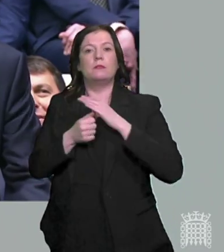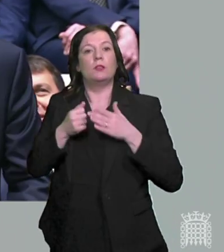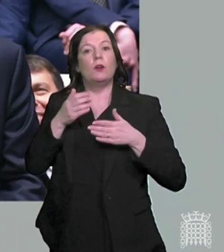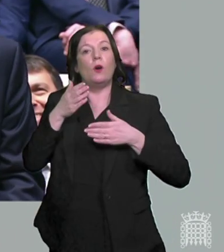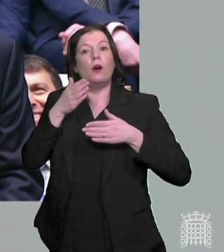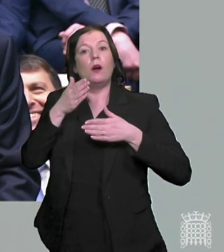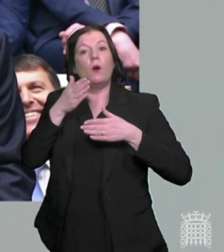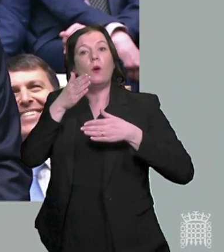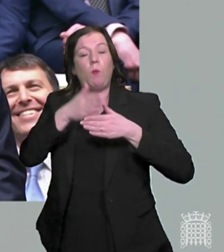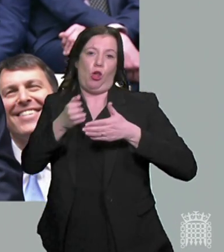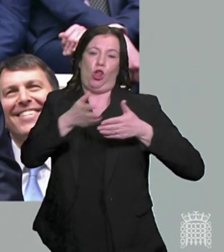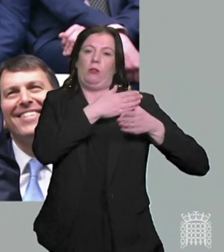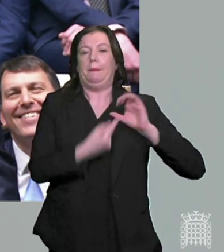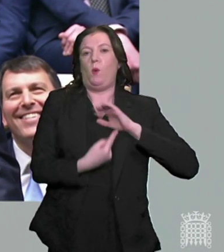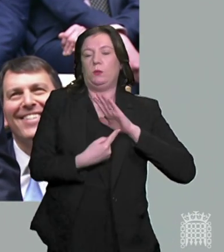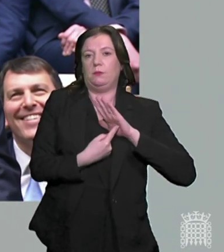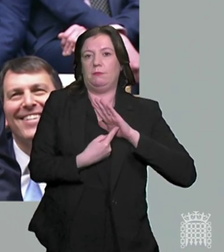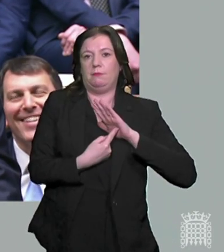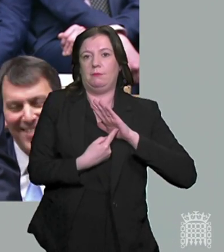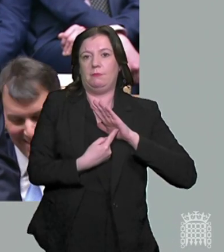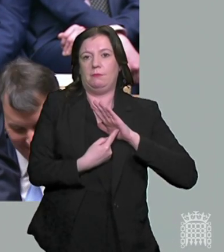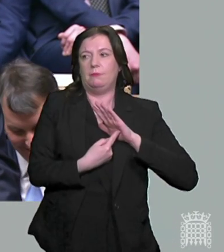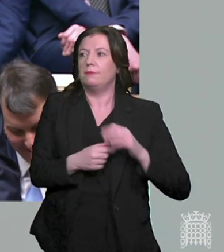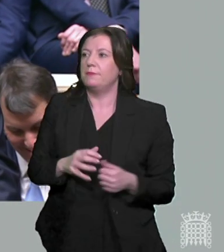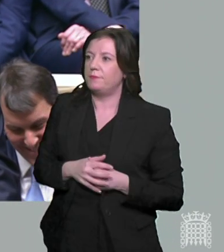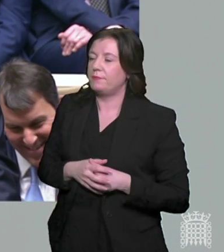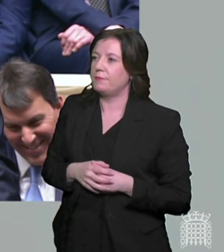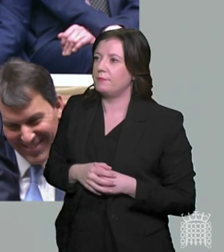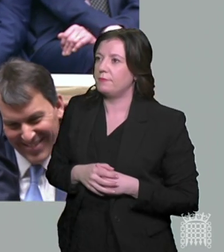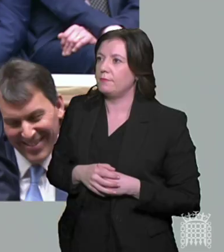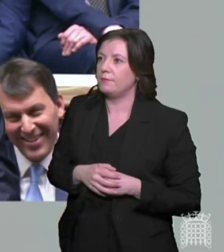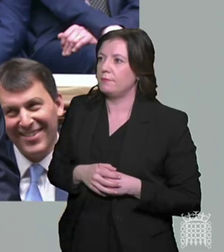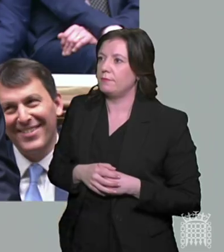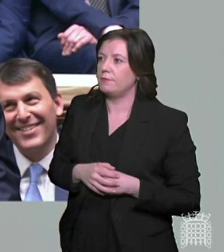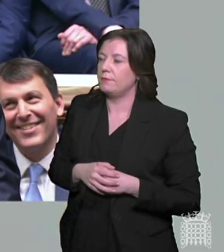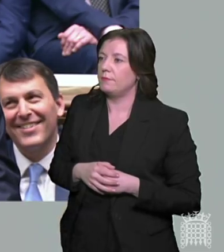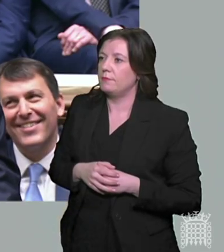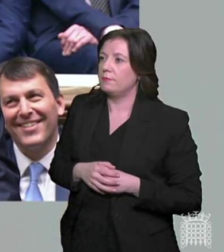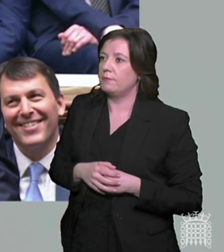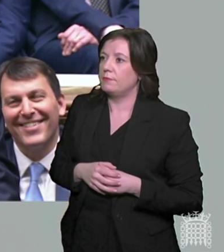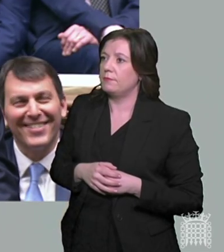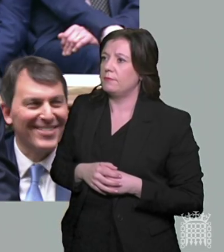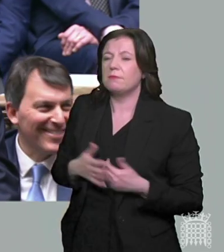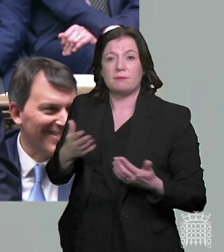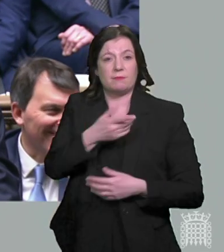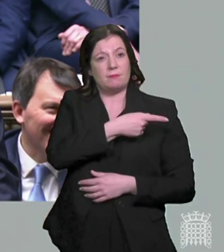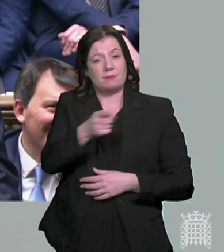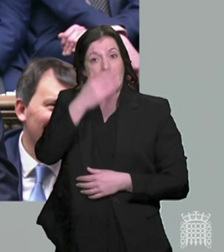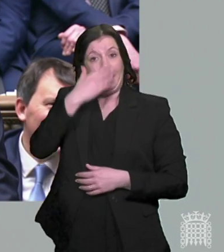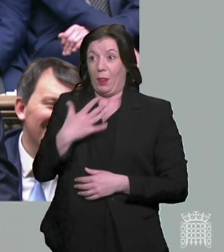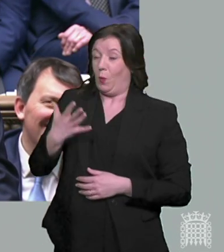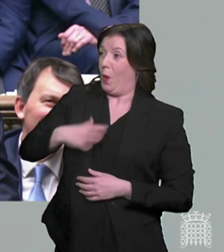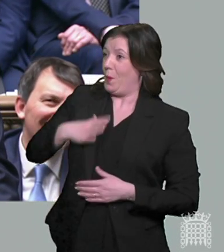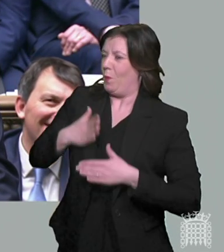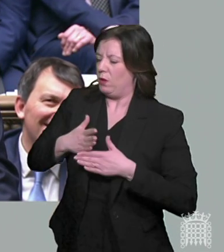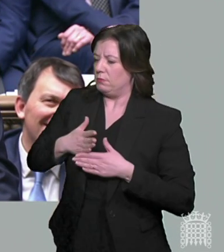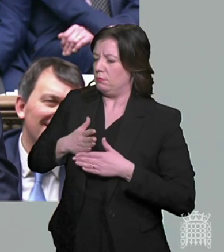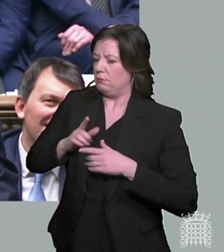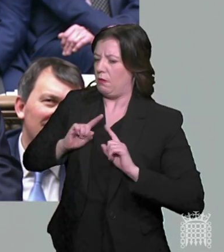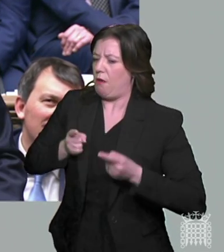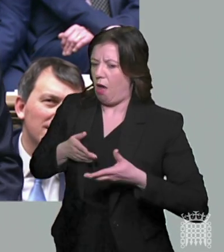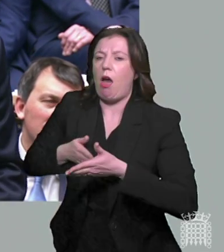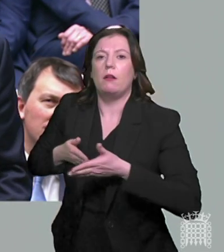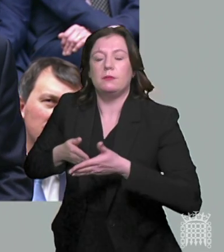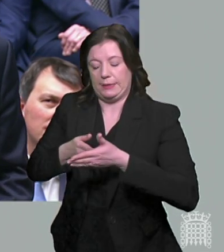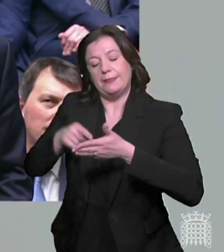Today, I bring forward reforms to remove the barriers that stop people who want to work from doing so.